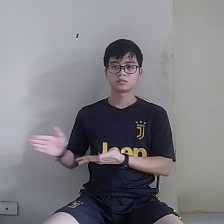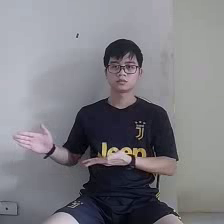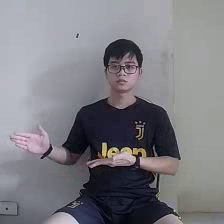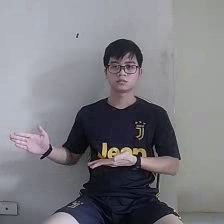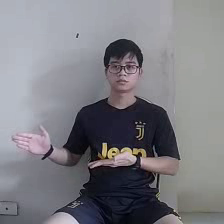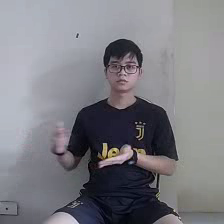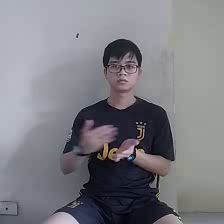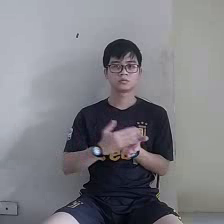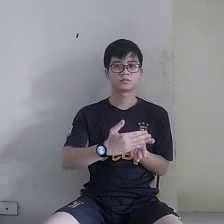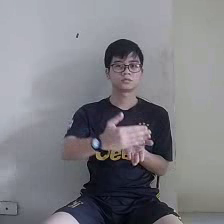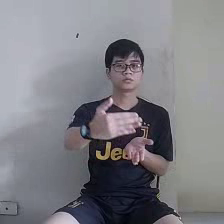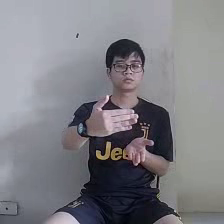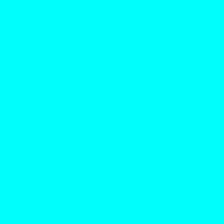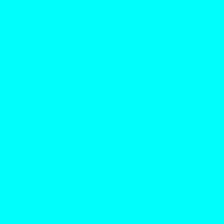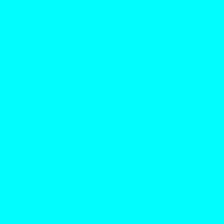San sẻ